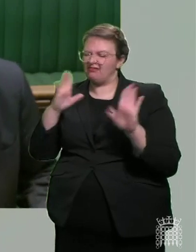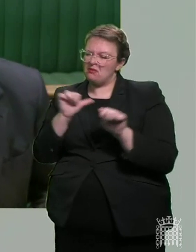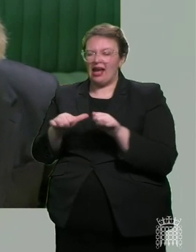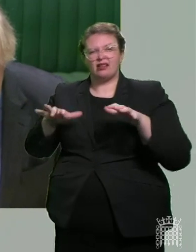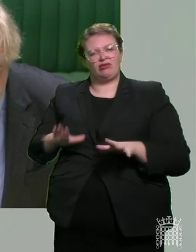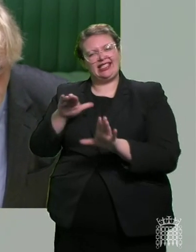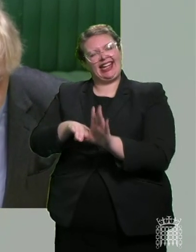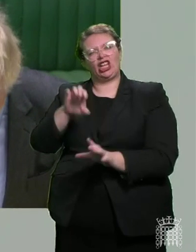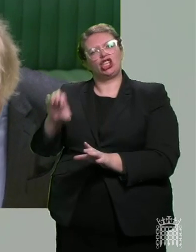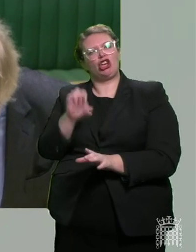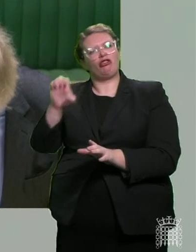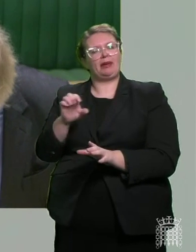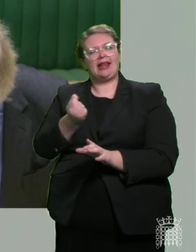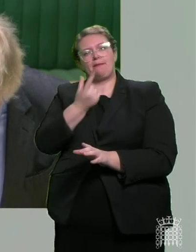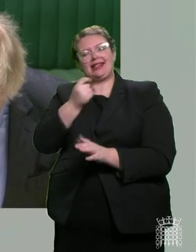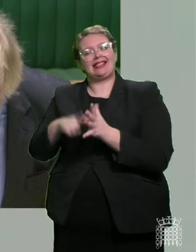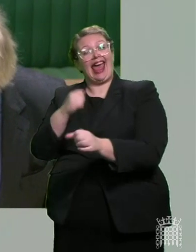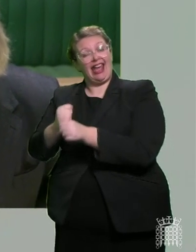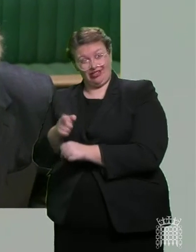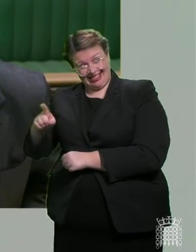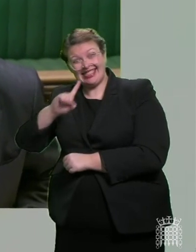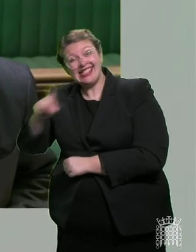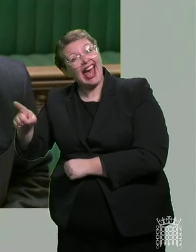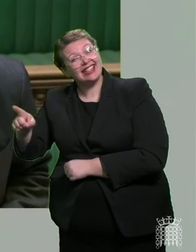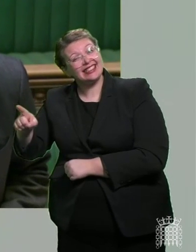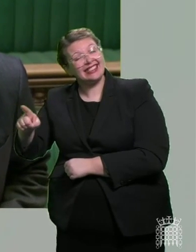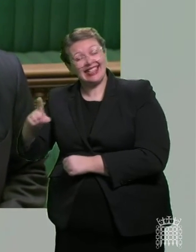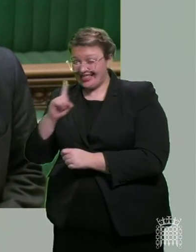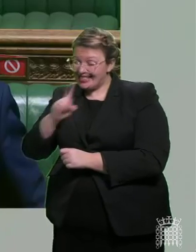Everybody knows that. That is not what this question is about.